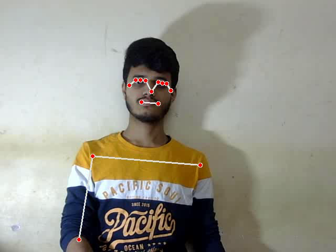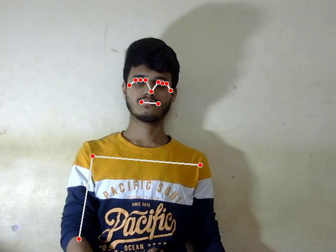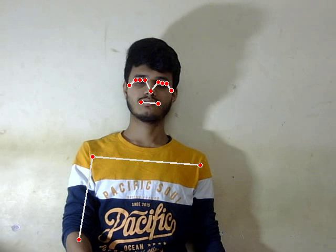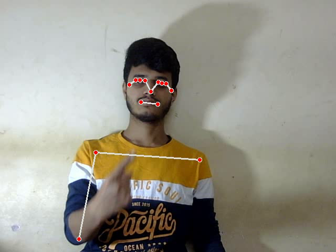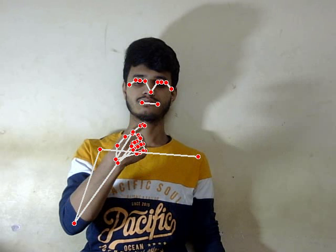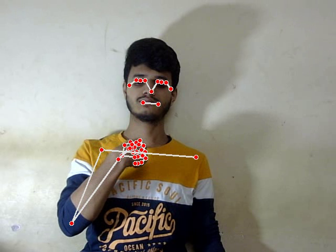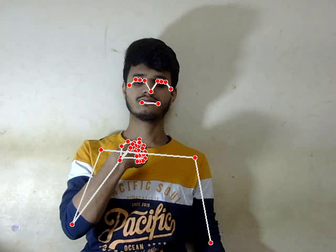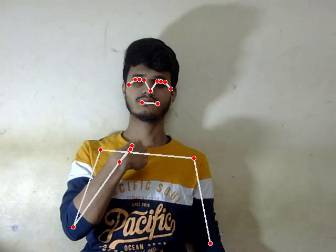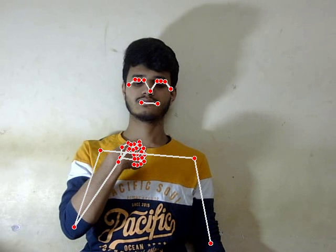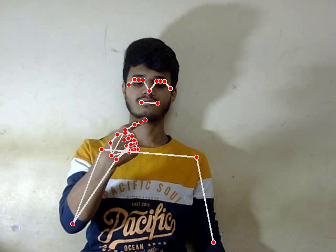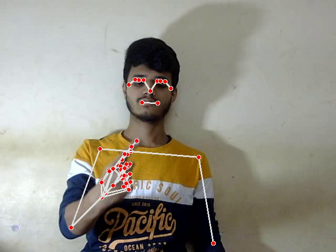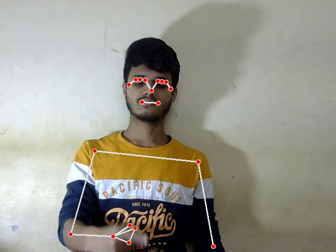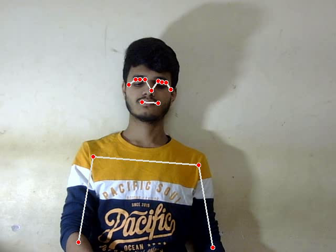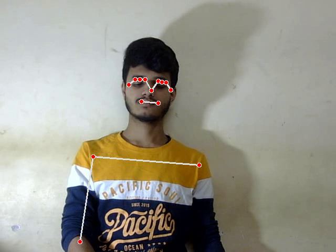I